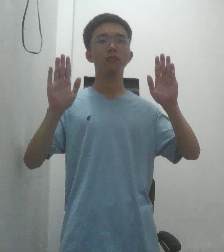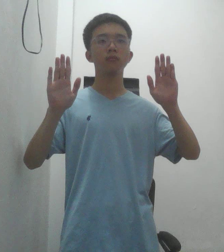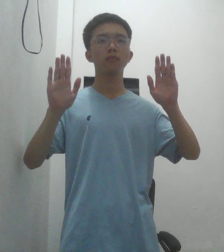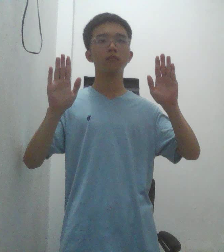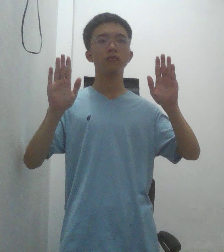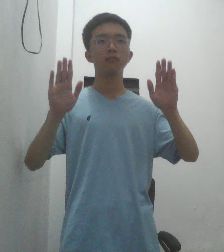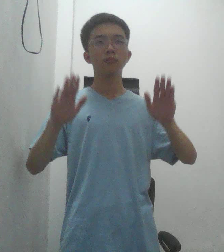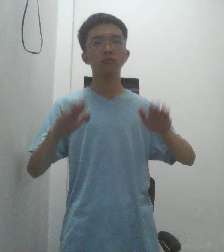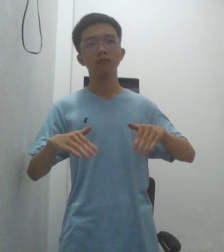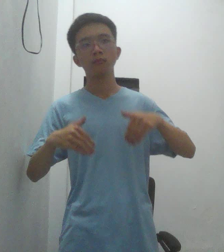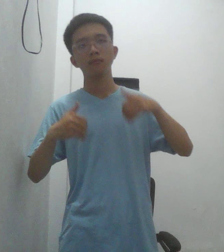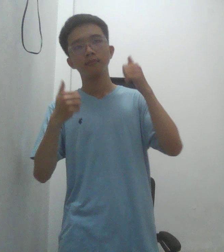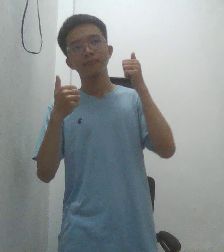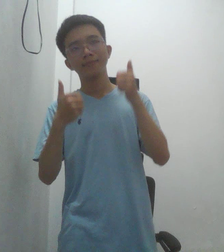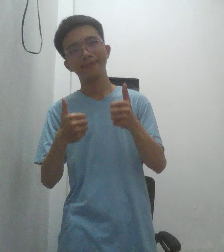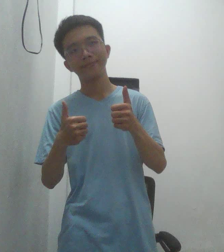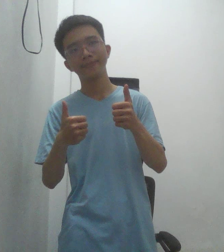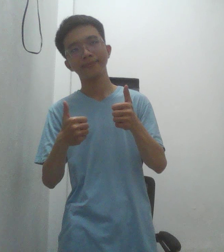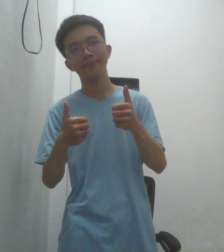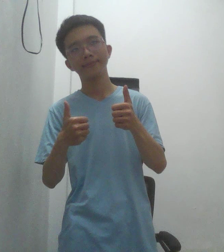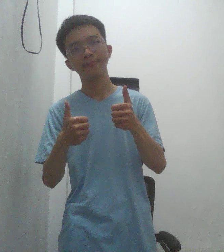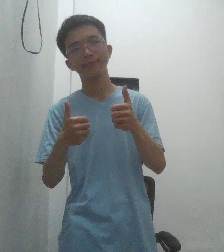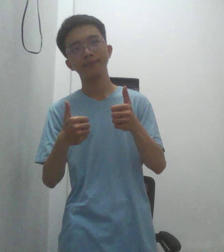tuyet voi